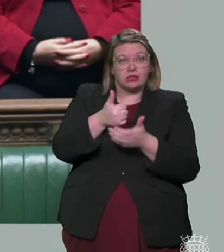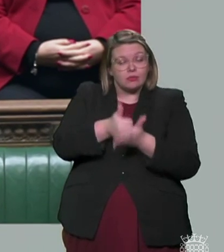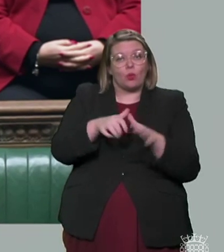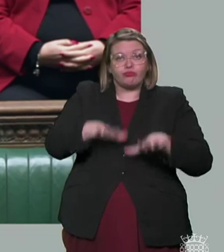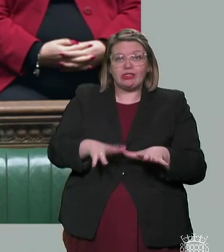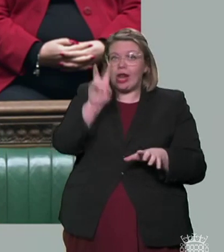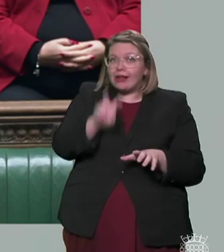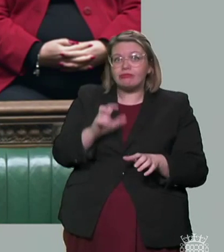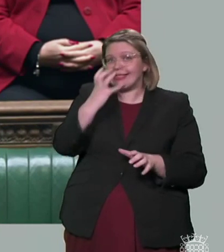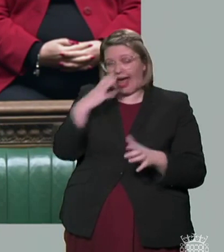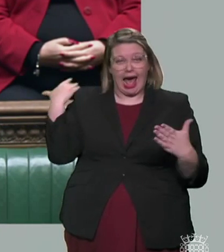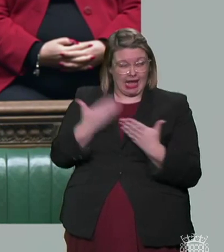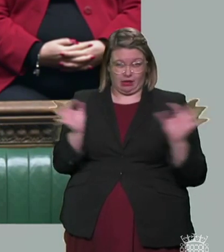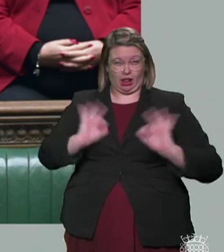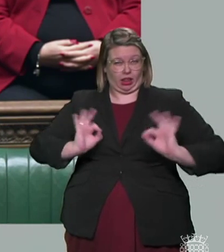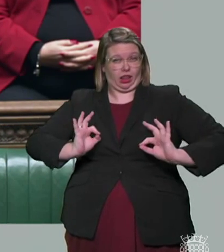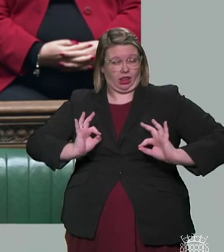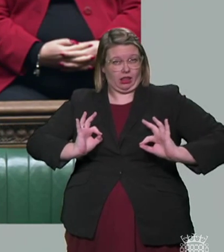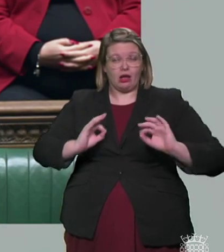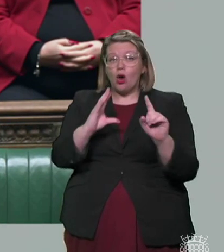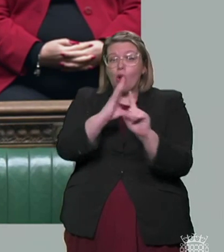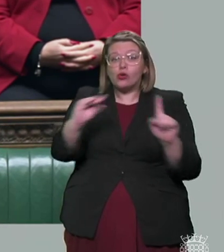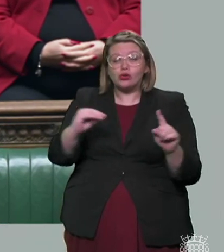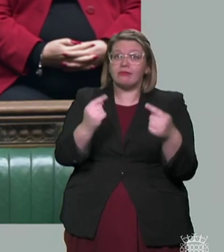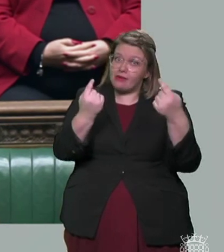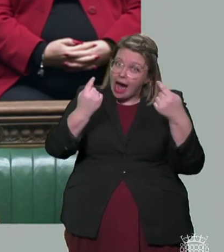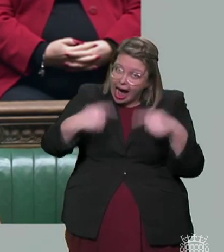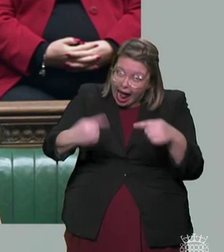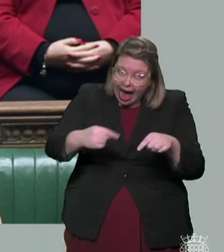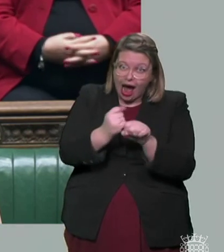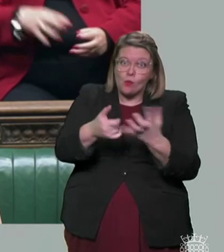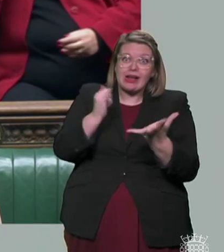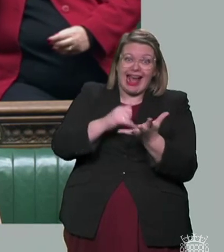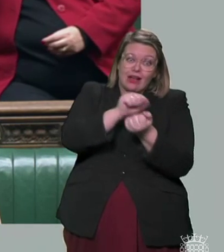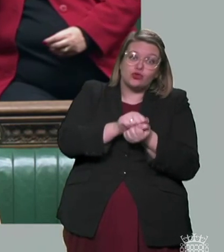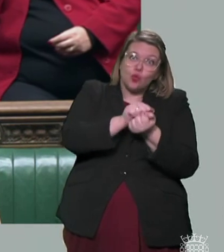His Government decided to let gas storages collapse.